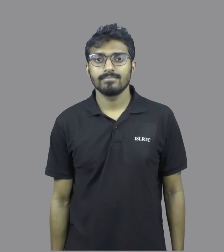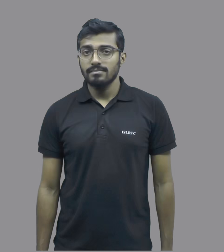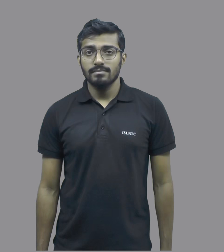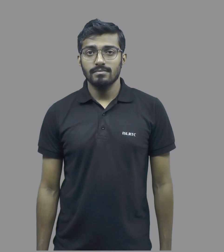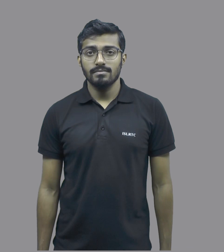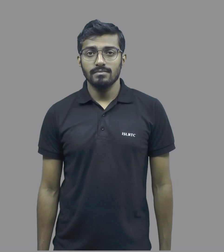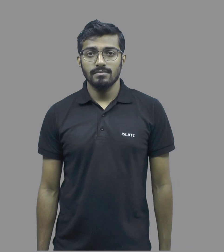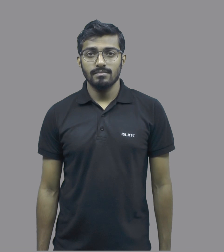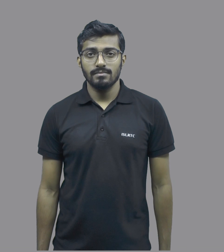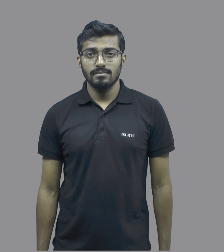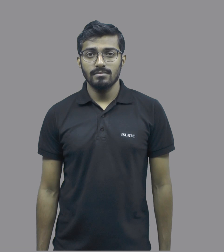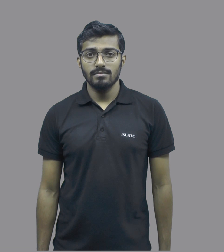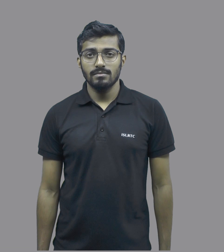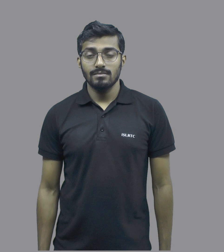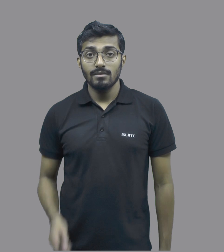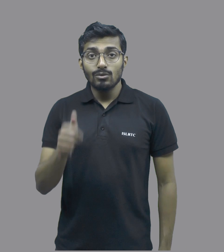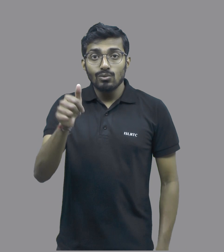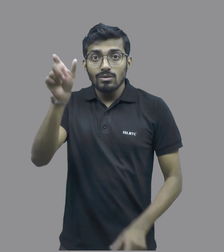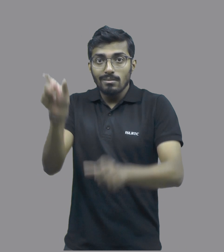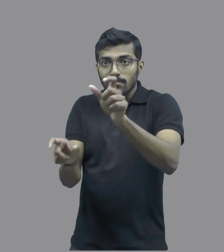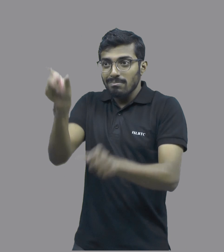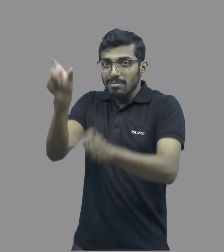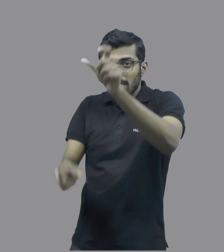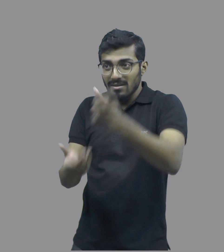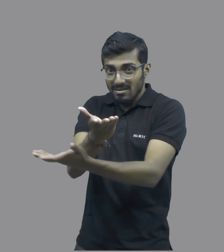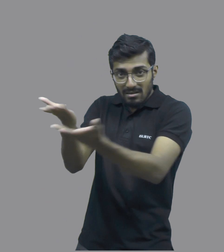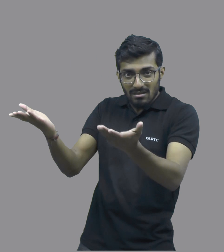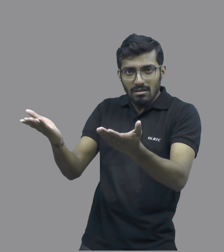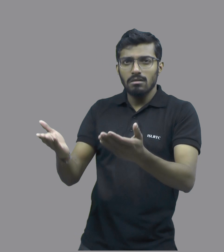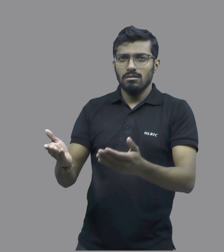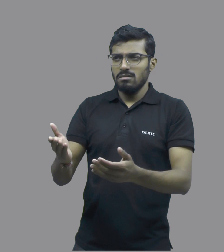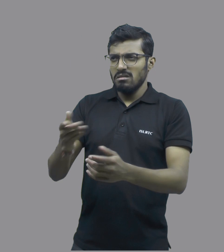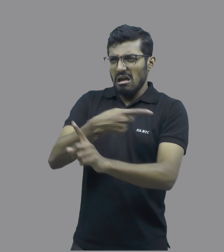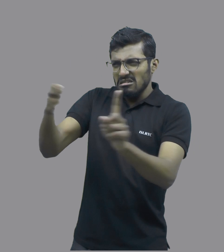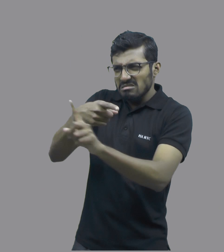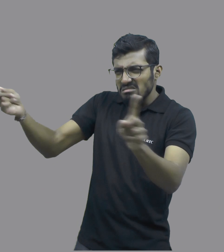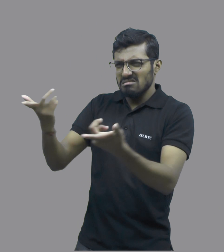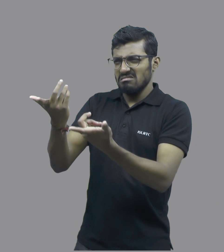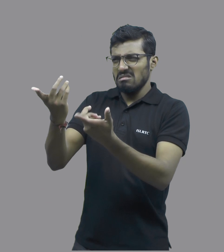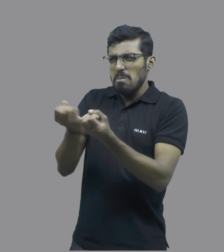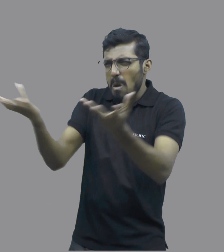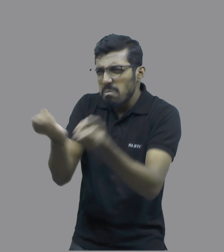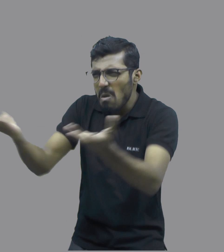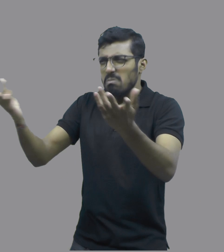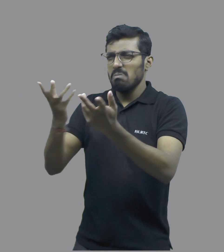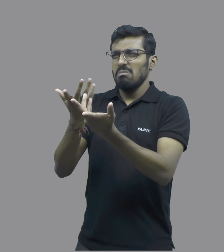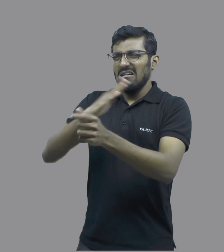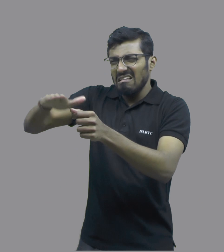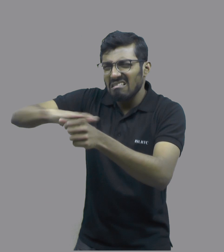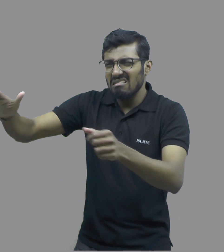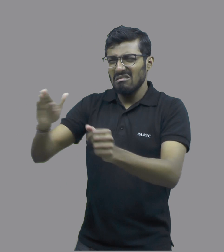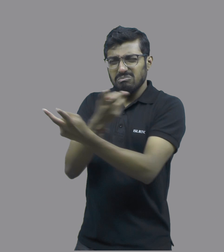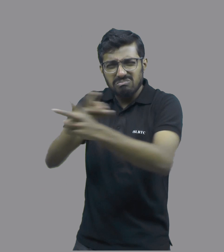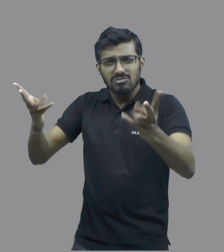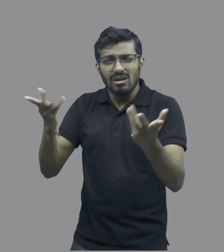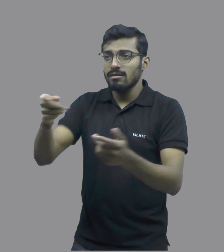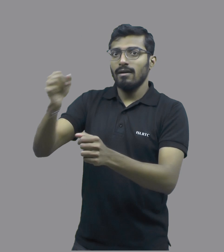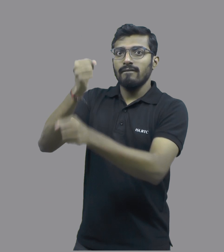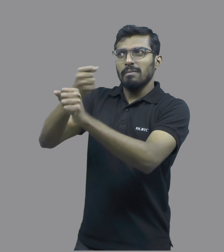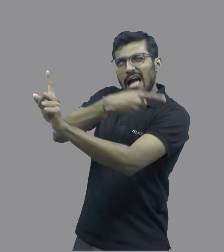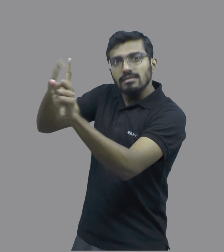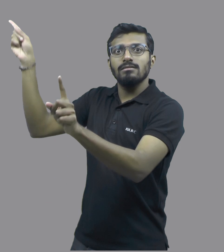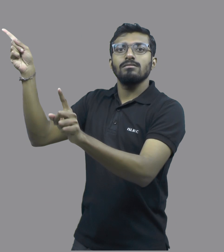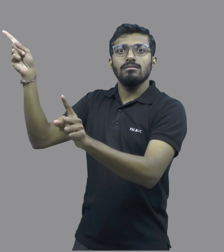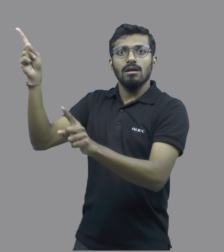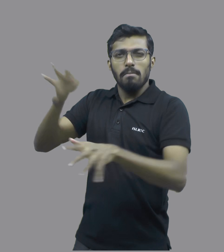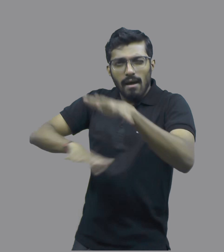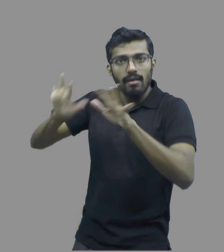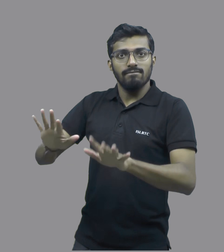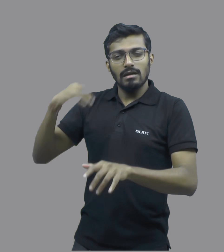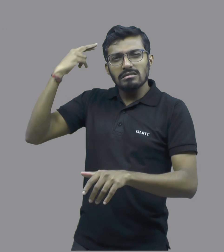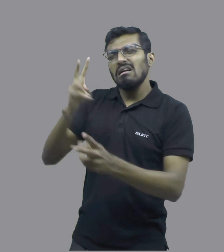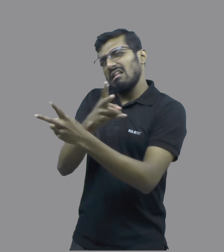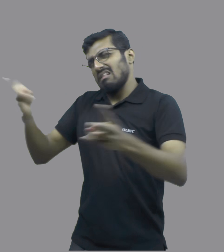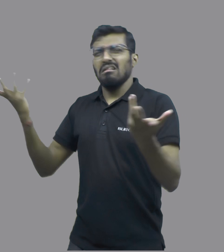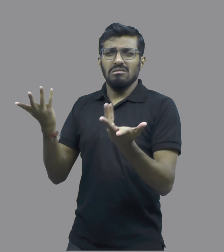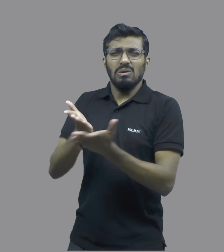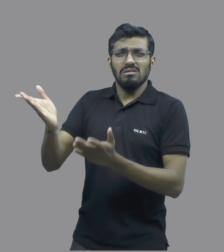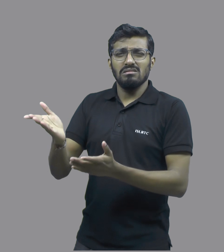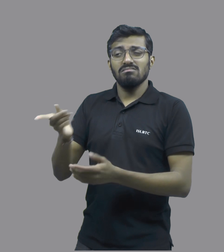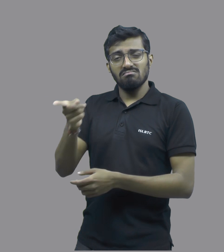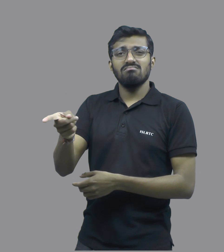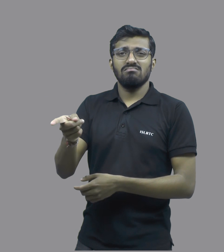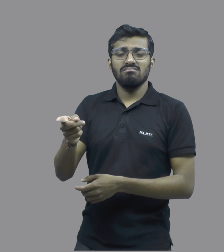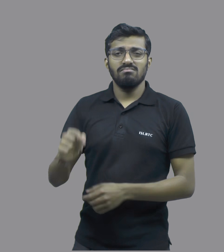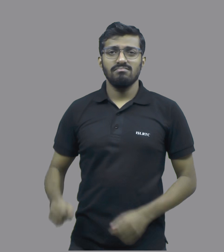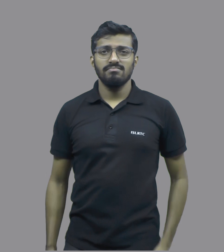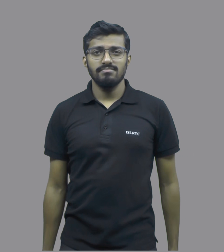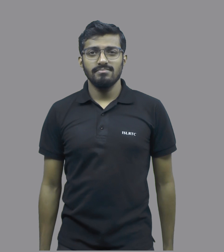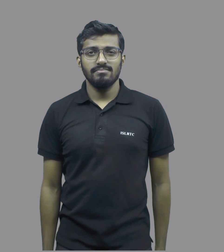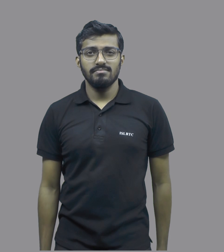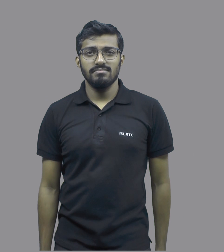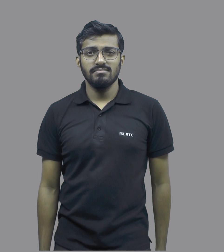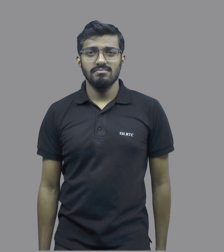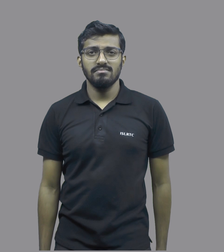Terrorism